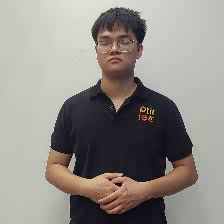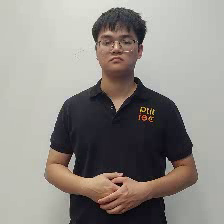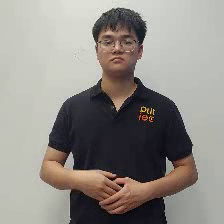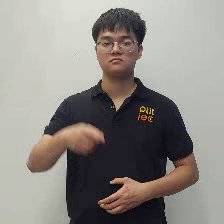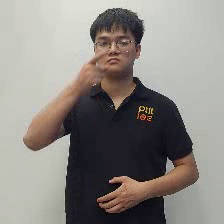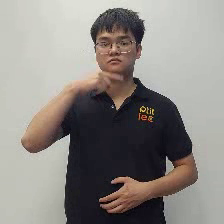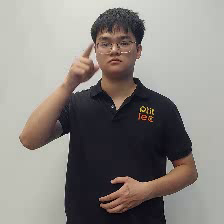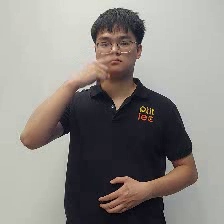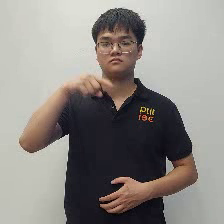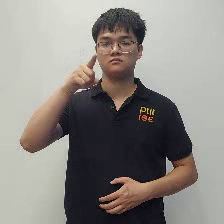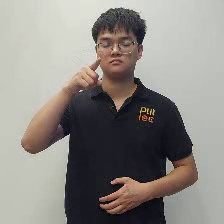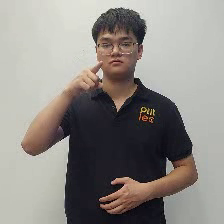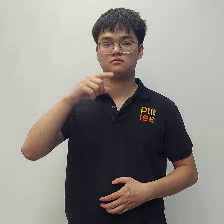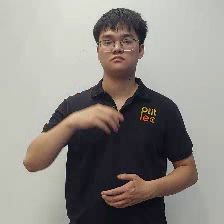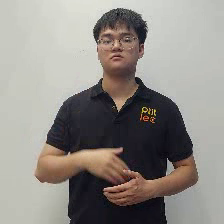Nói